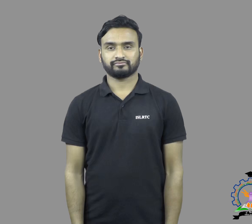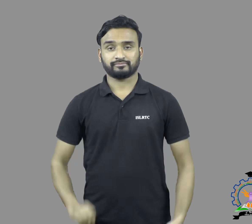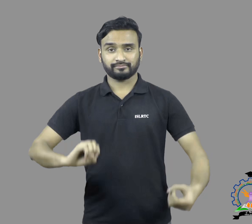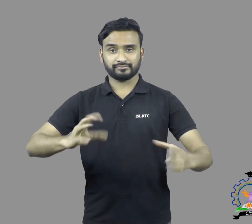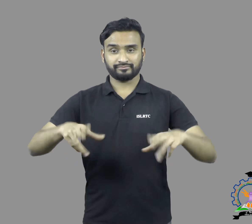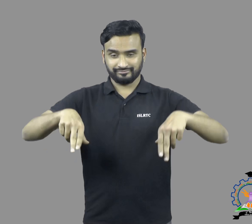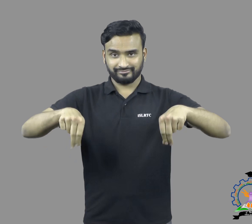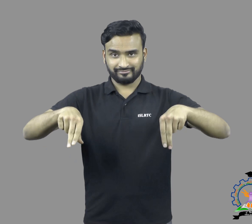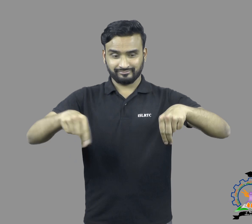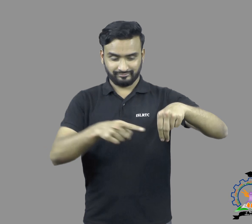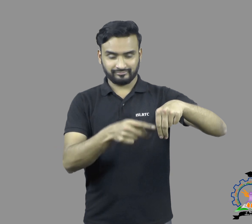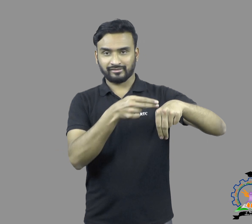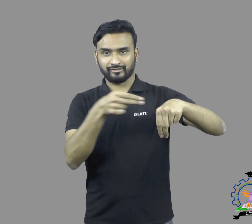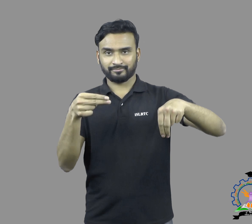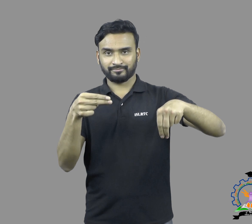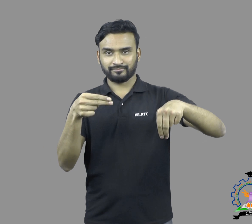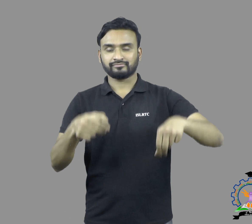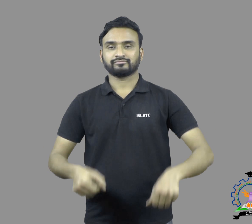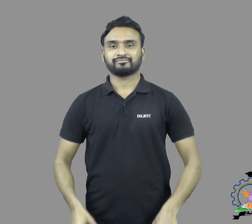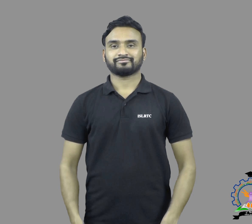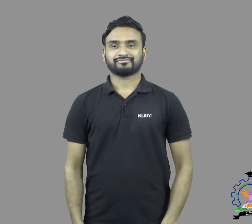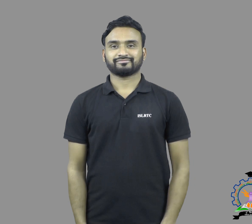Aligator Clip